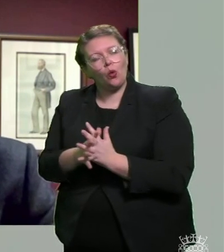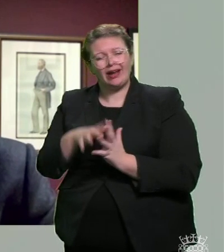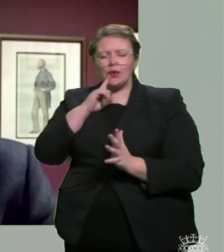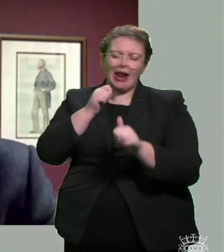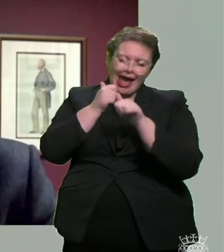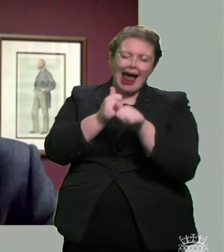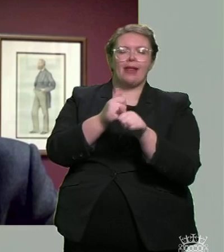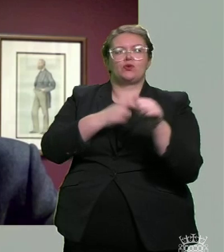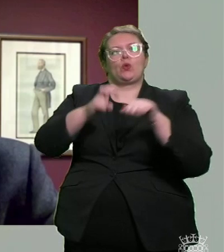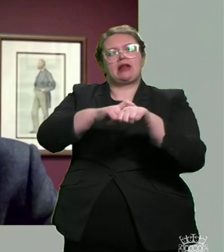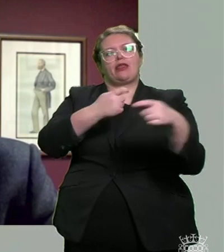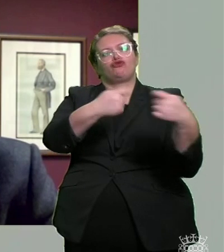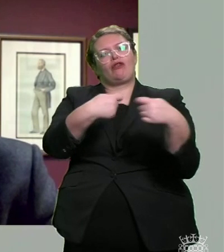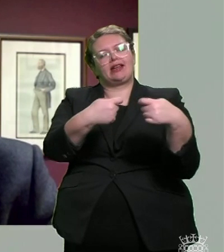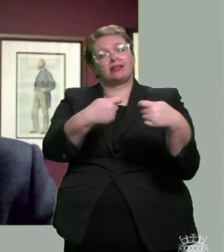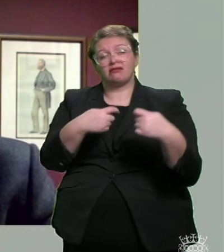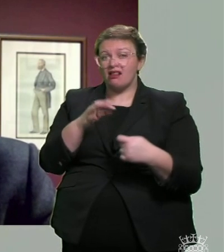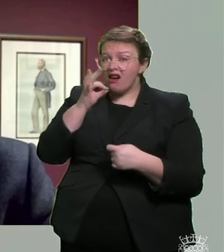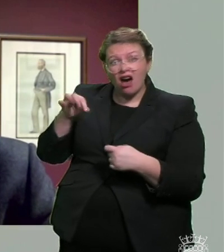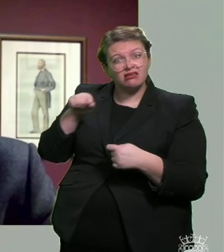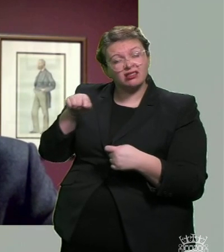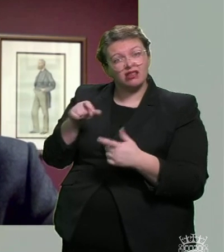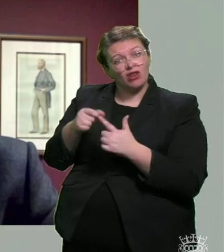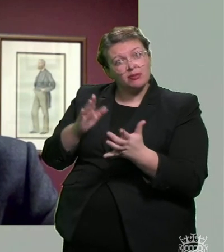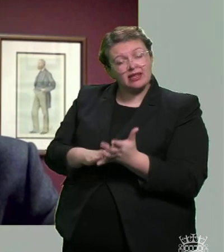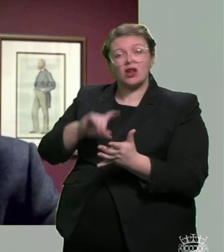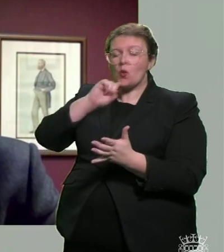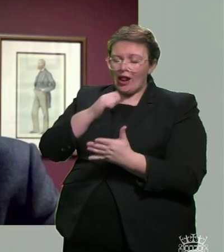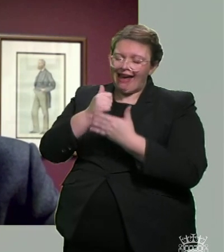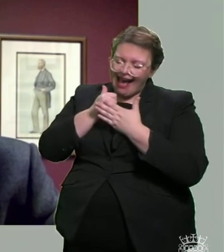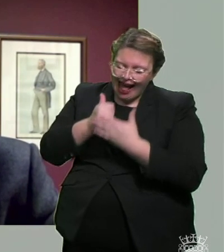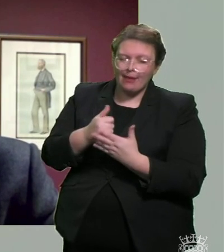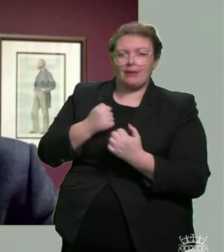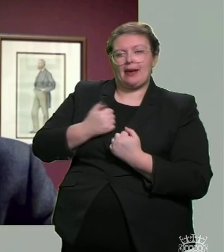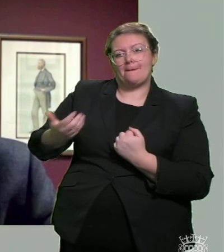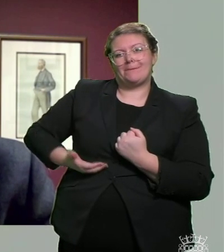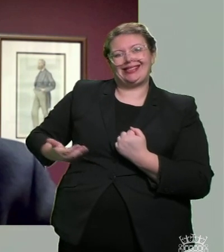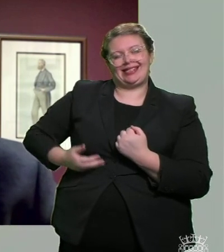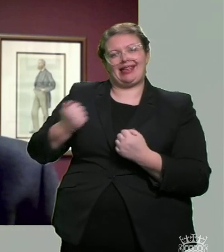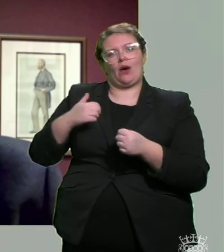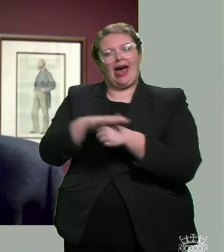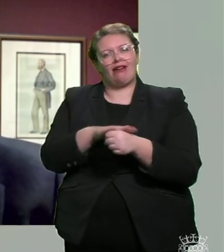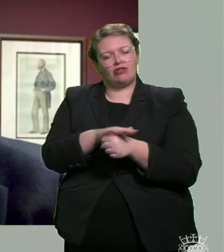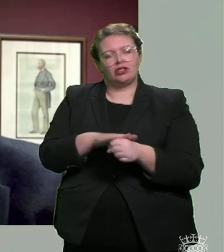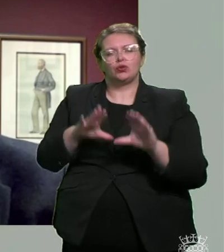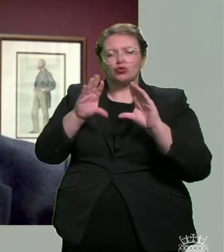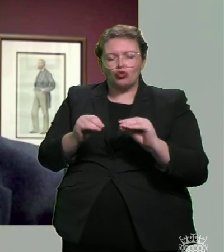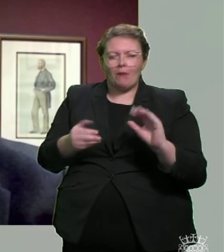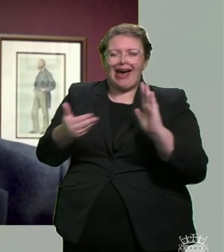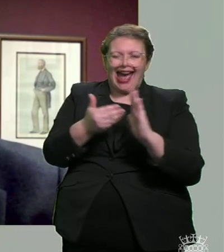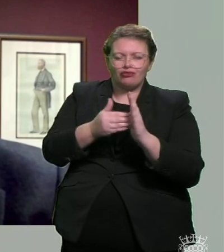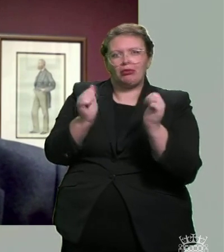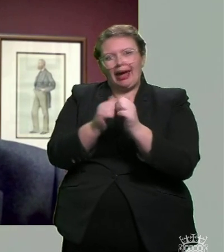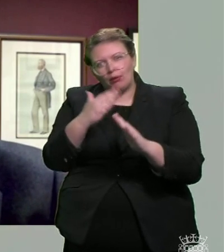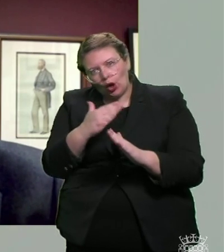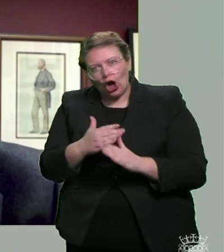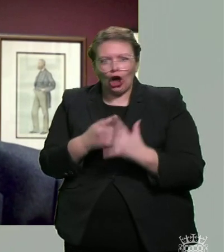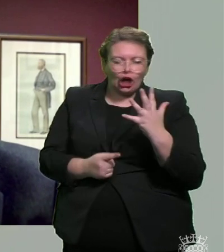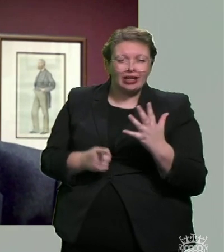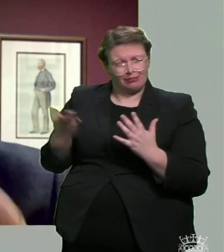Will you be a man of your word and allow businessmen in my constituency to bin the unnecessary documentation that you told us we could bin?